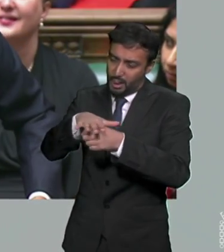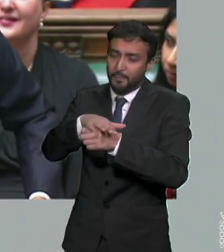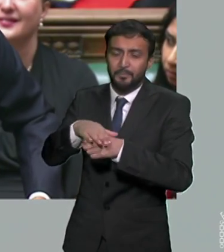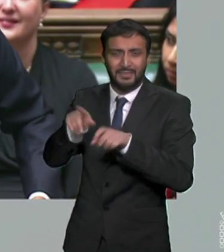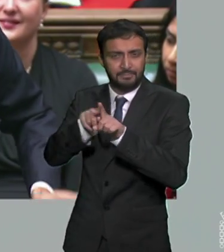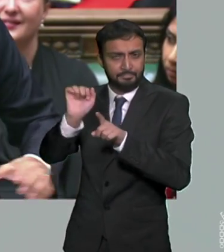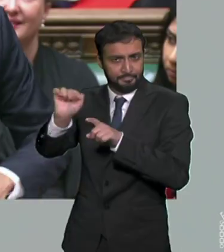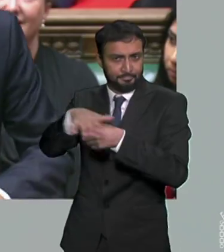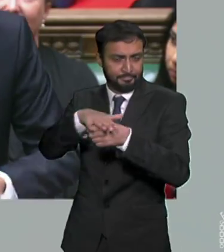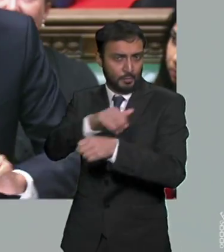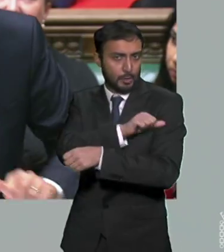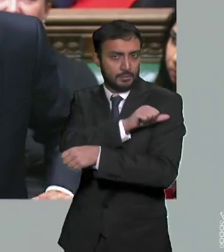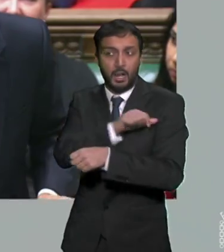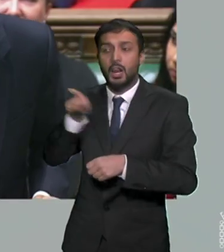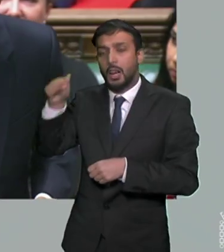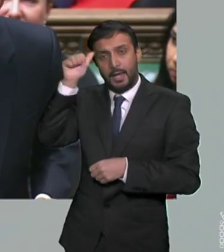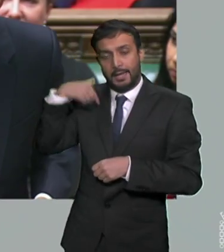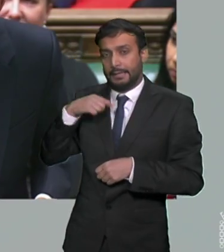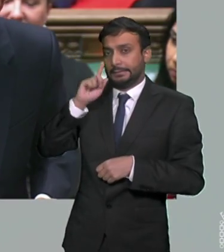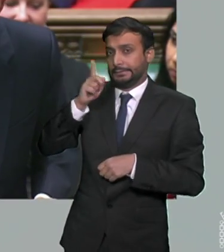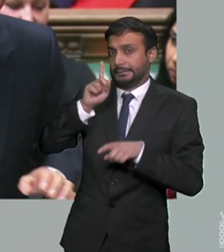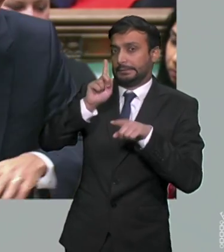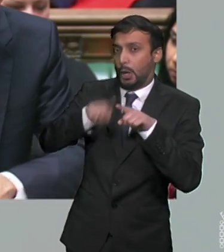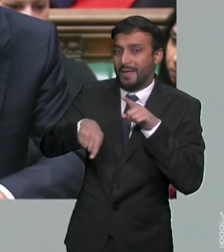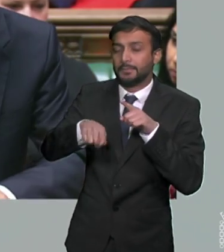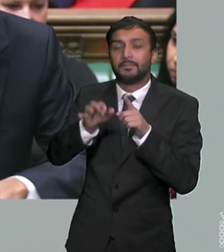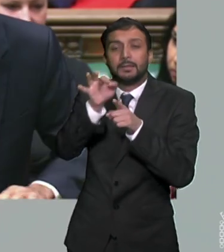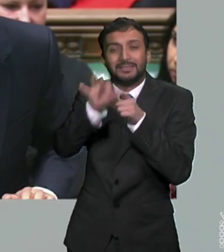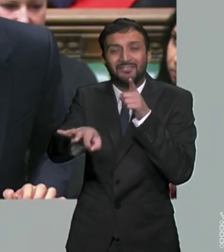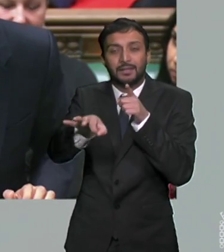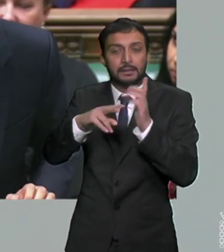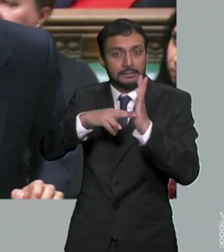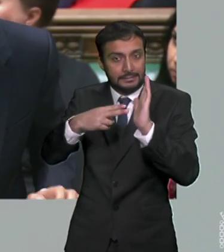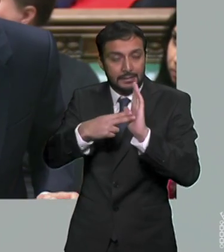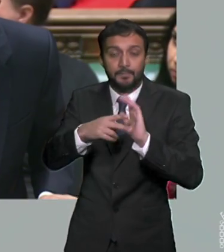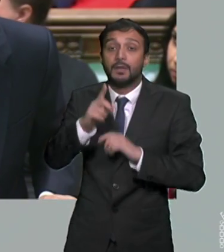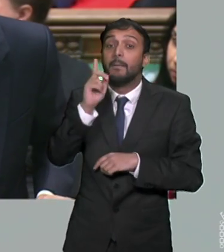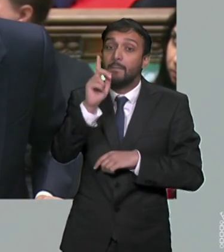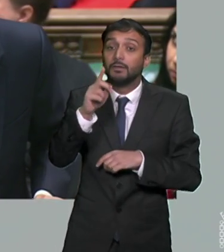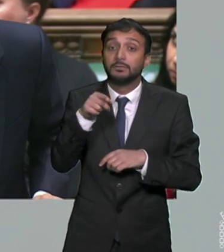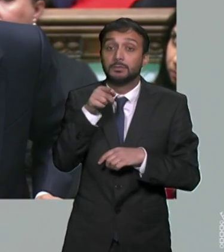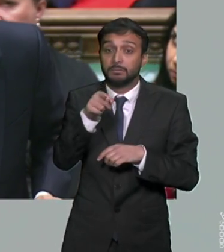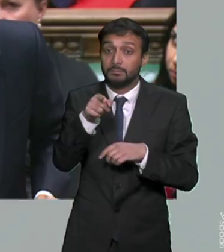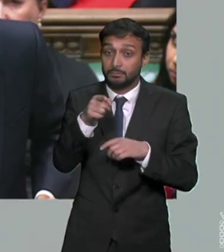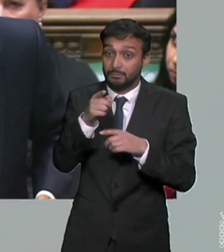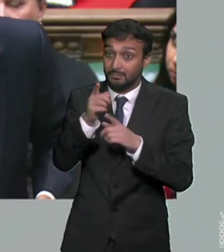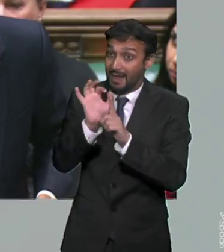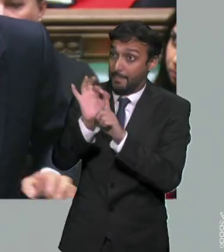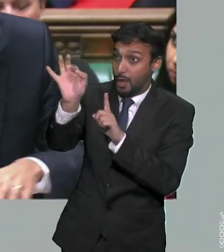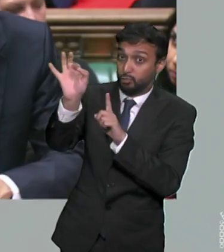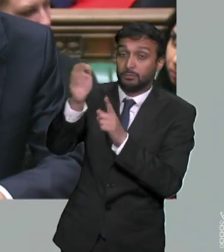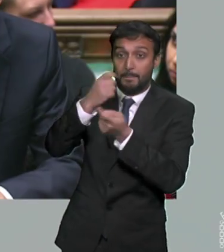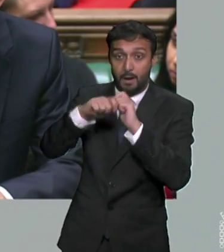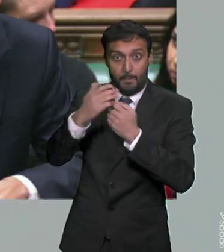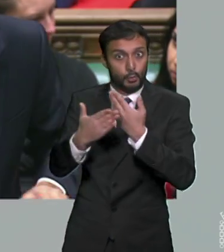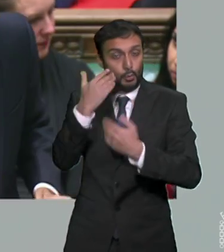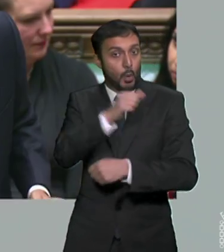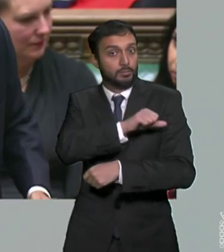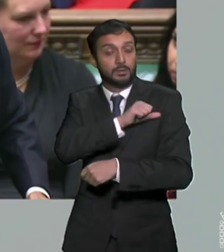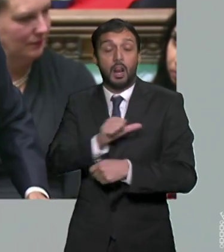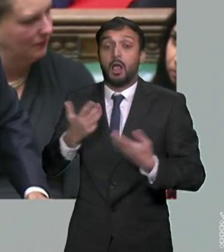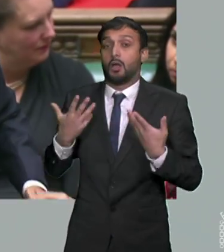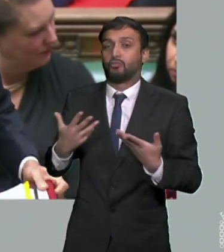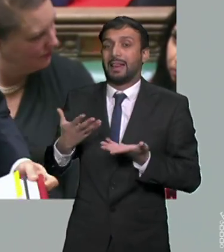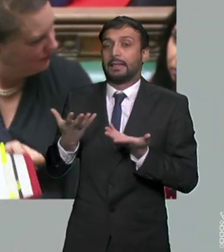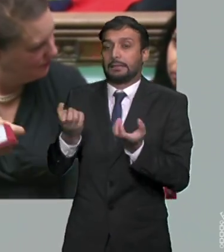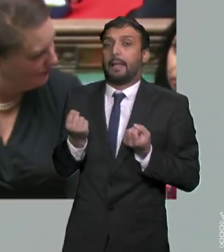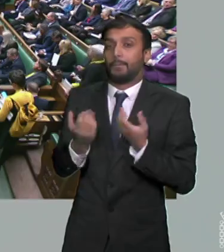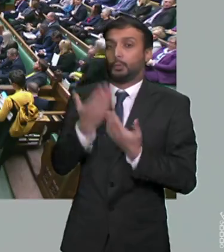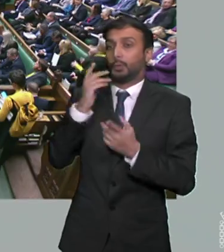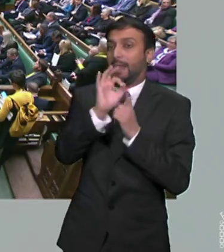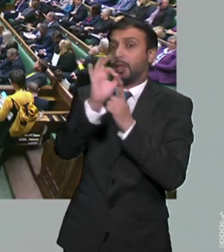He will know that I cannot comment on any specific scheme, but I can tell him that submissions to be one of the new hospitals are being reviewed in the Department and an announcement will be made shortly.